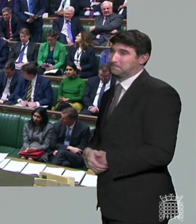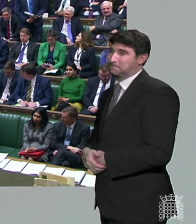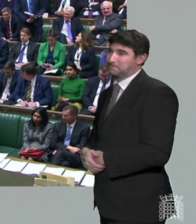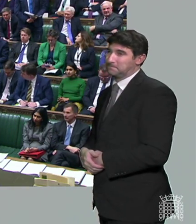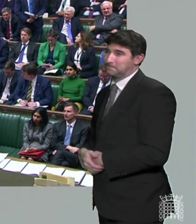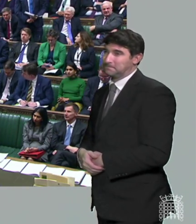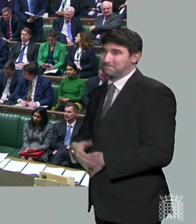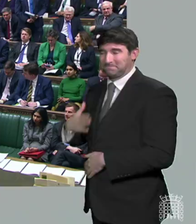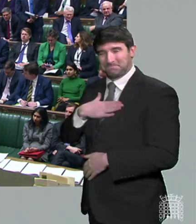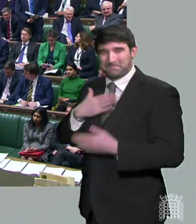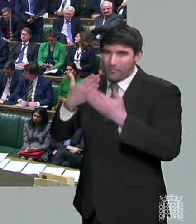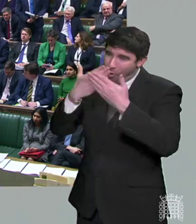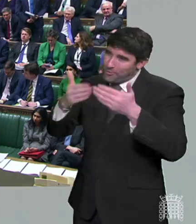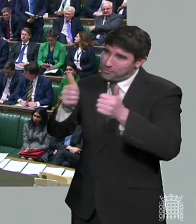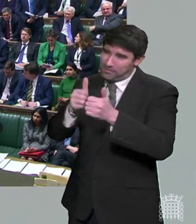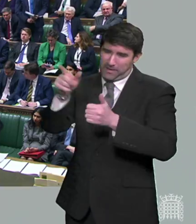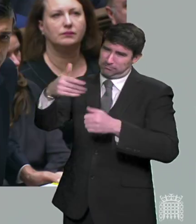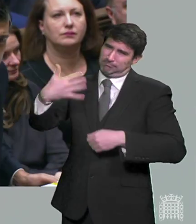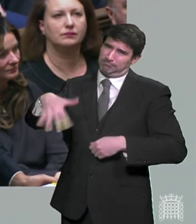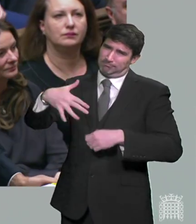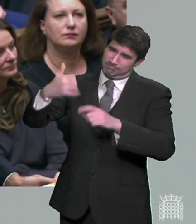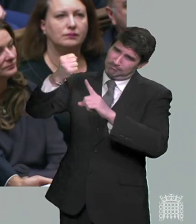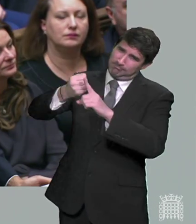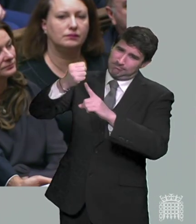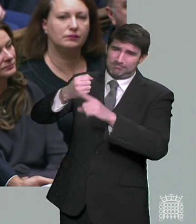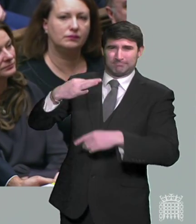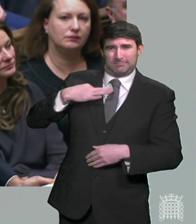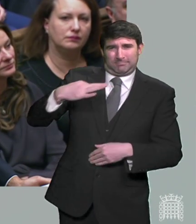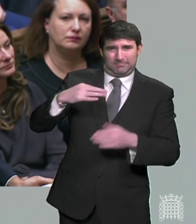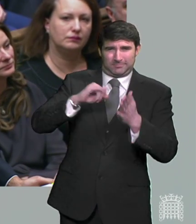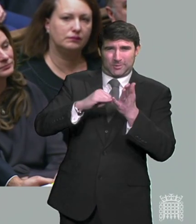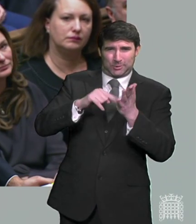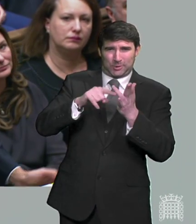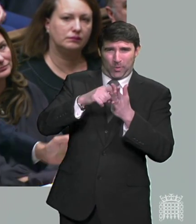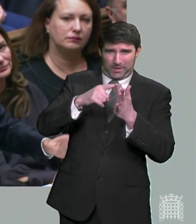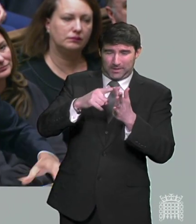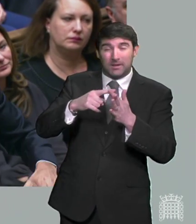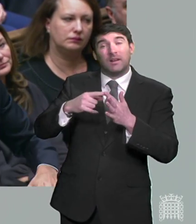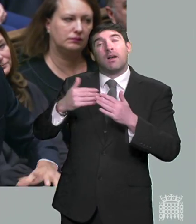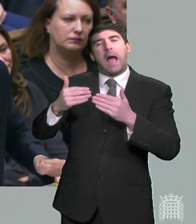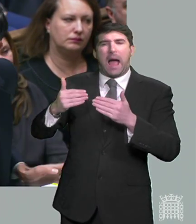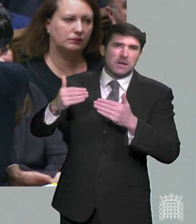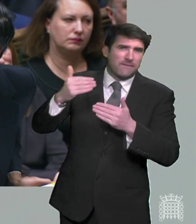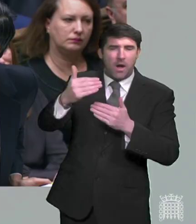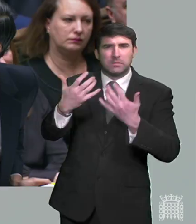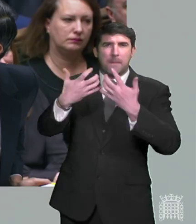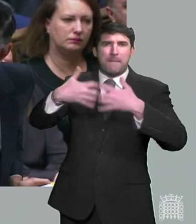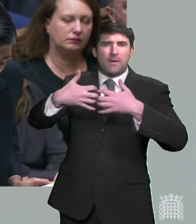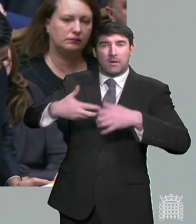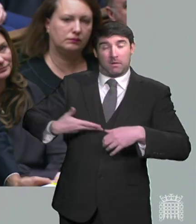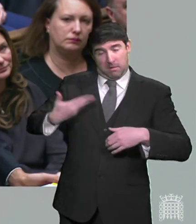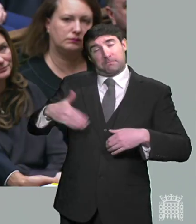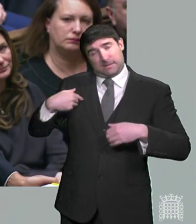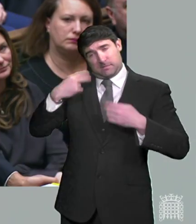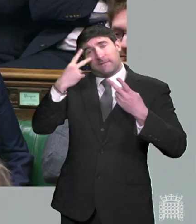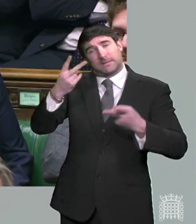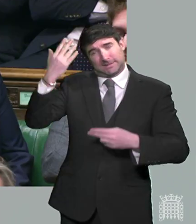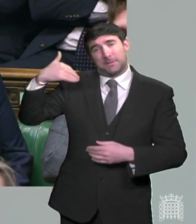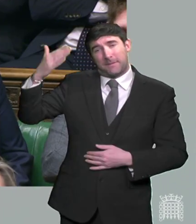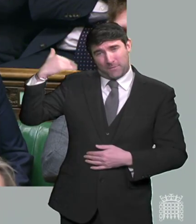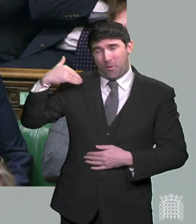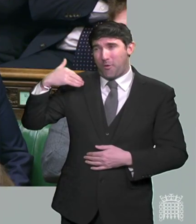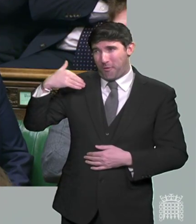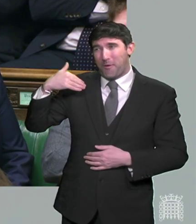My honourable Friend is an excellent champion for her constituents, particularly her advanced manufacturing businesses, which I have had the pleasure of visiting with her in the past.